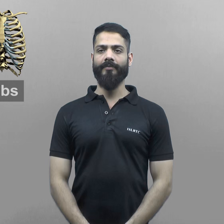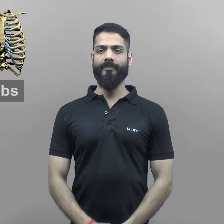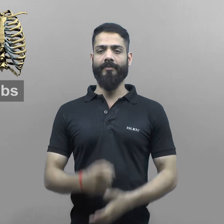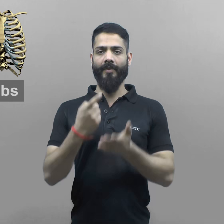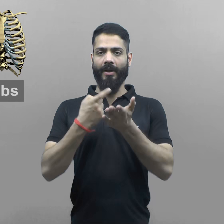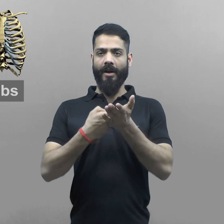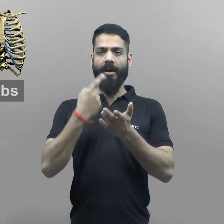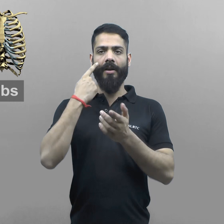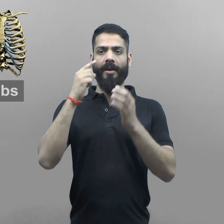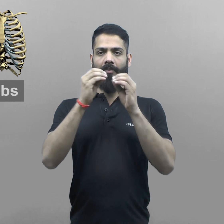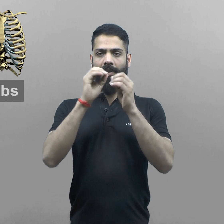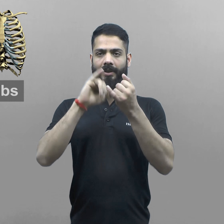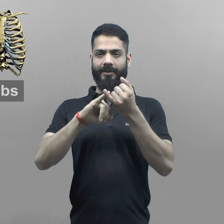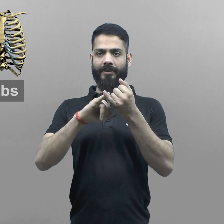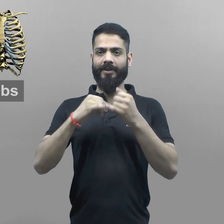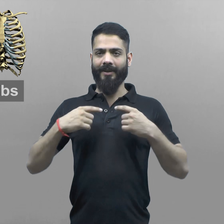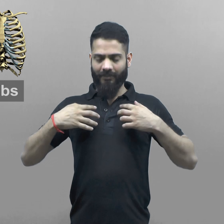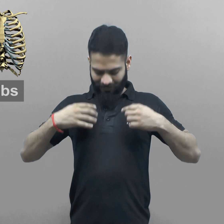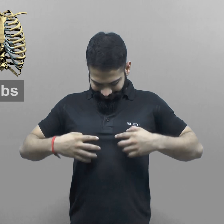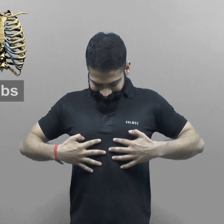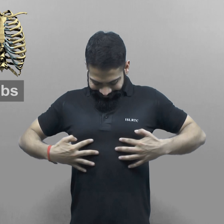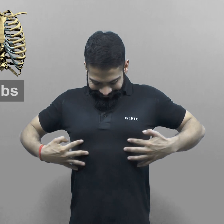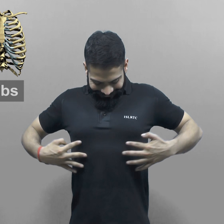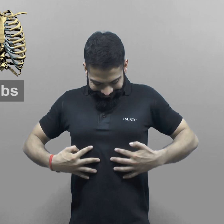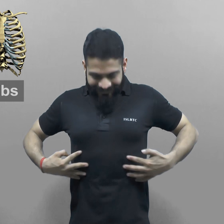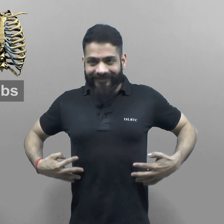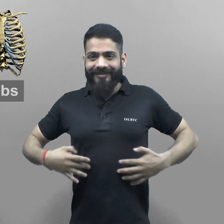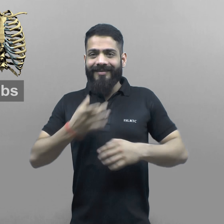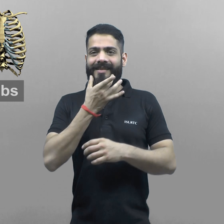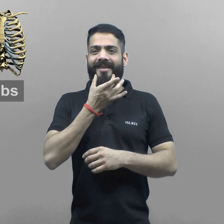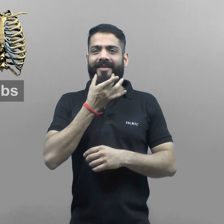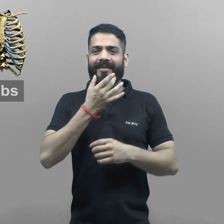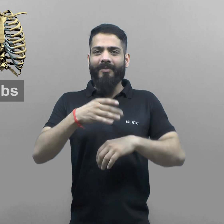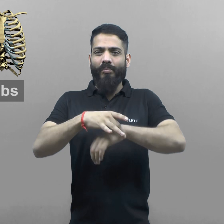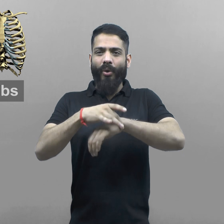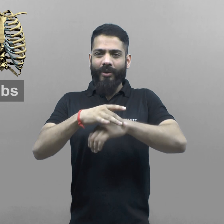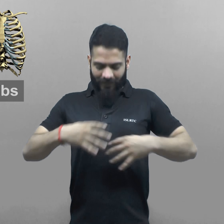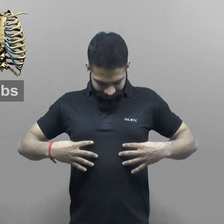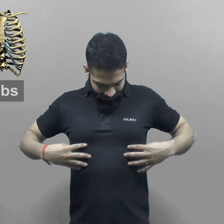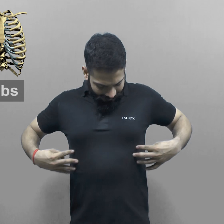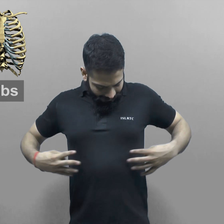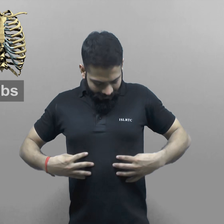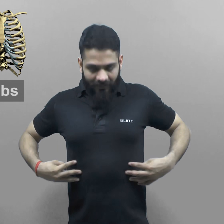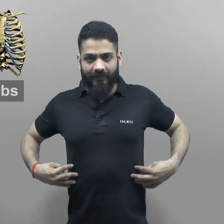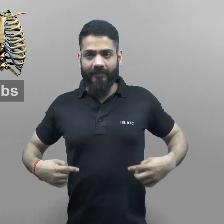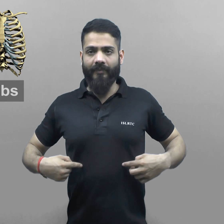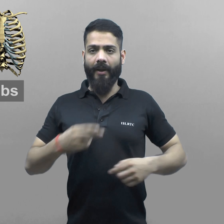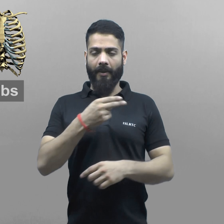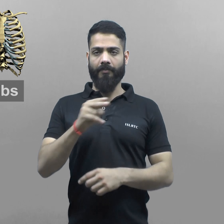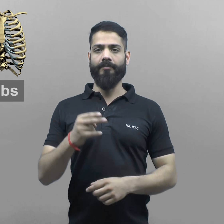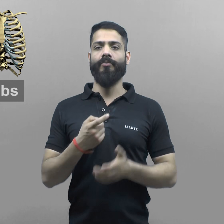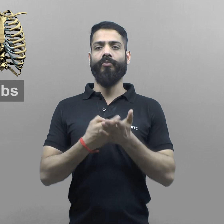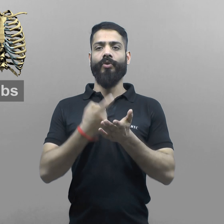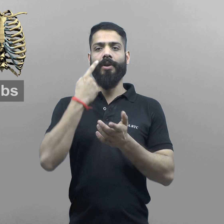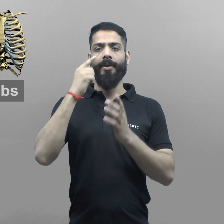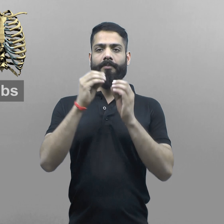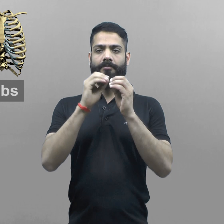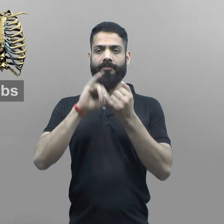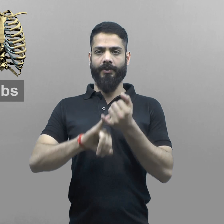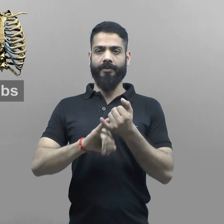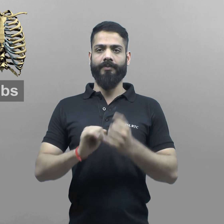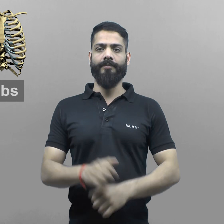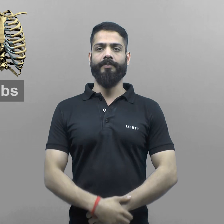Ribs